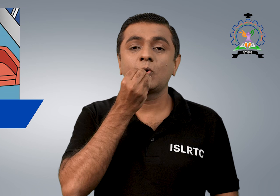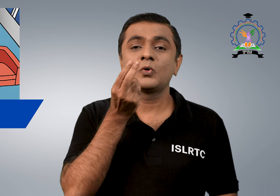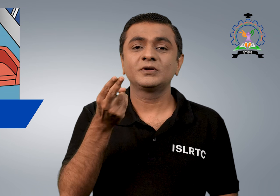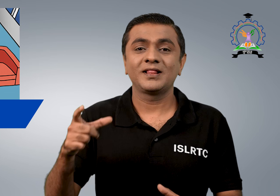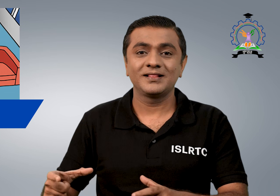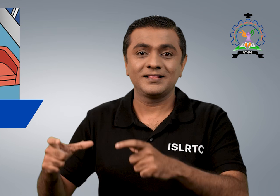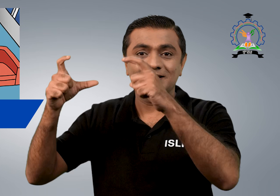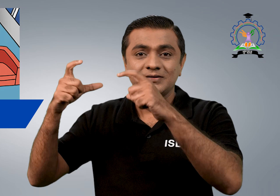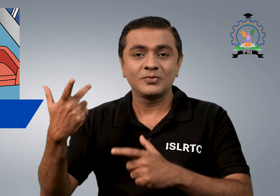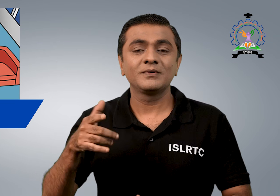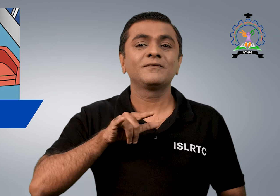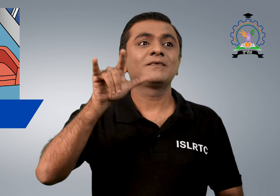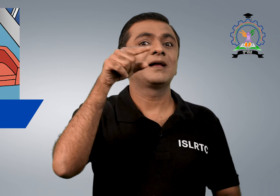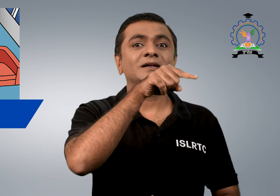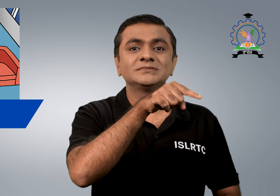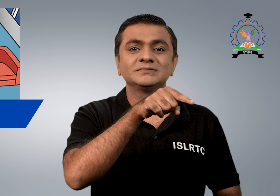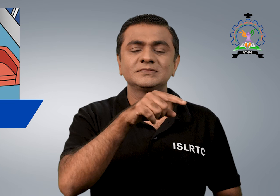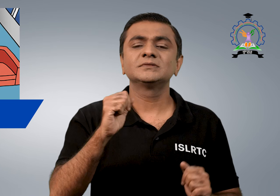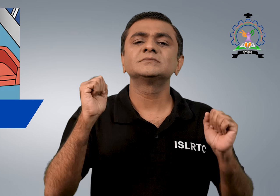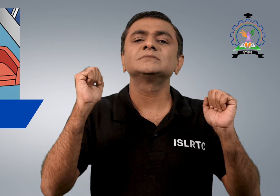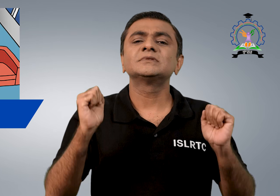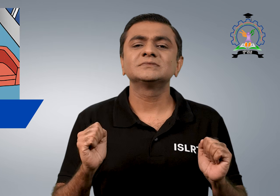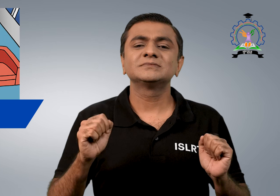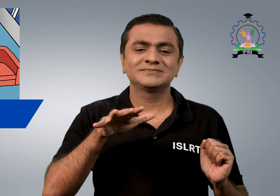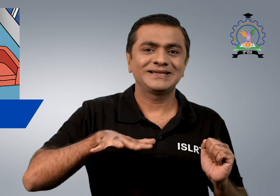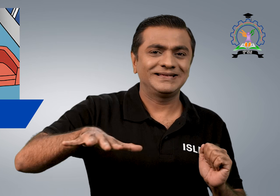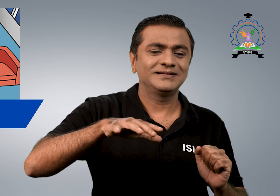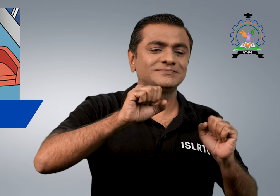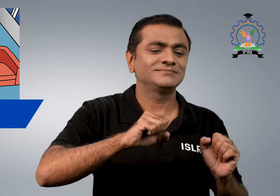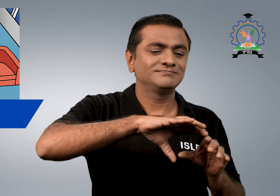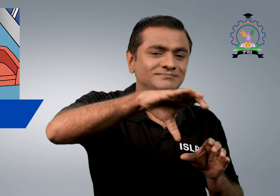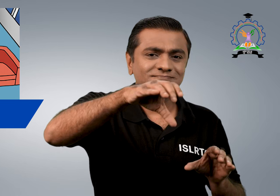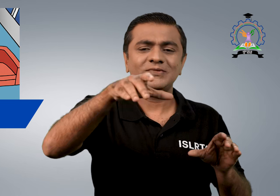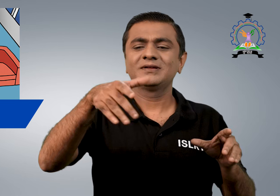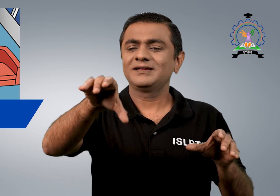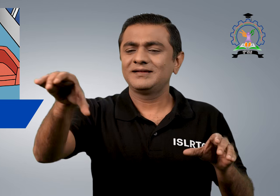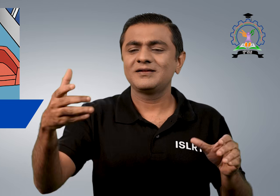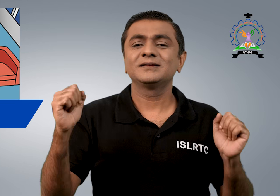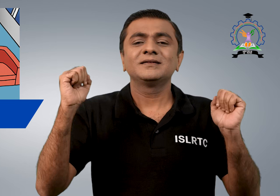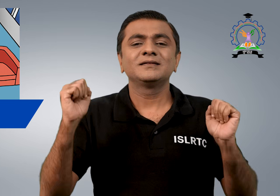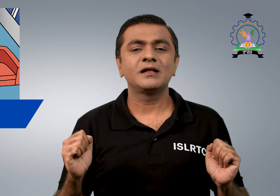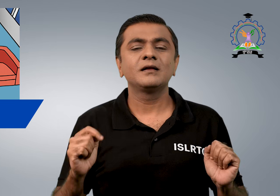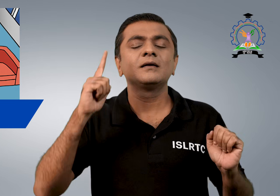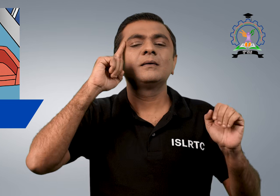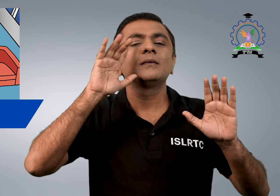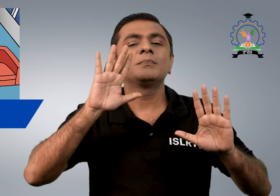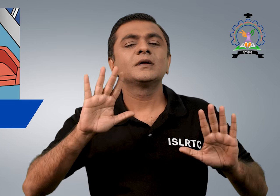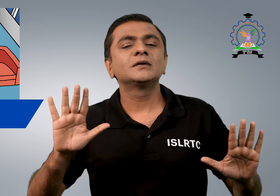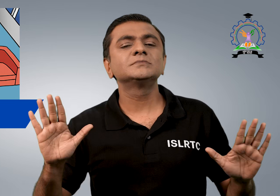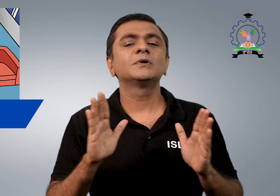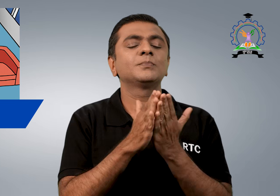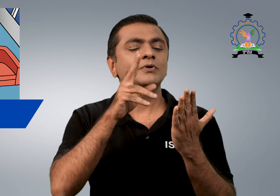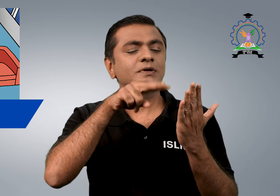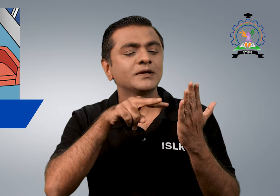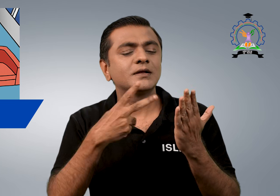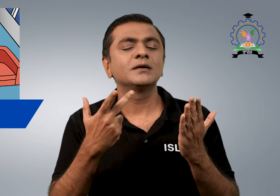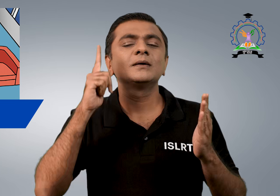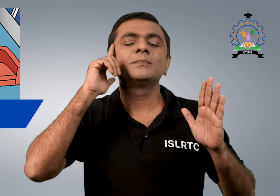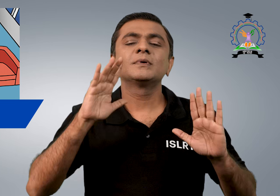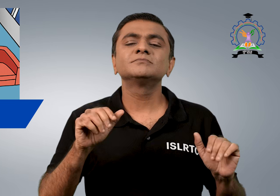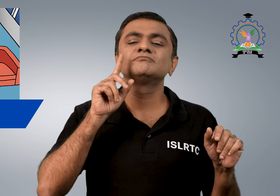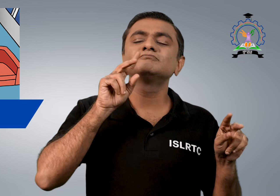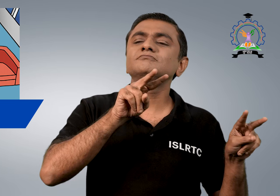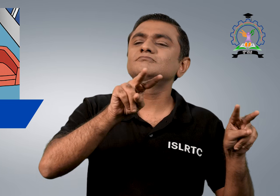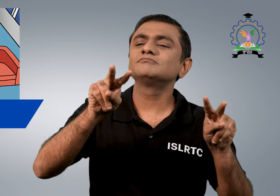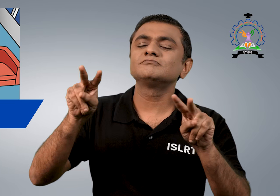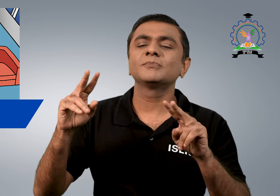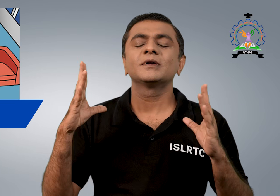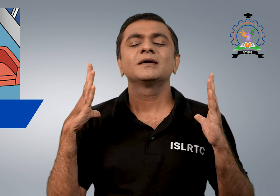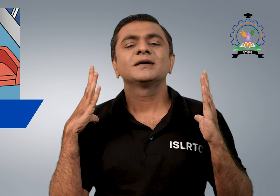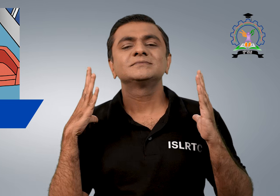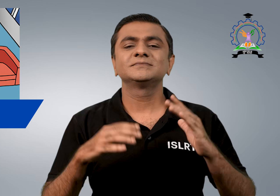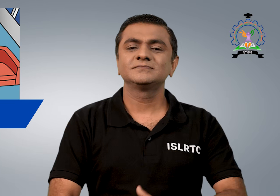It refers to the area in a hotel or airport with sofas, where people can sit, relax, or read.